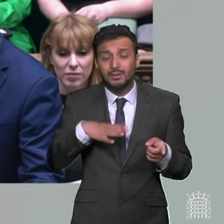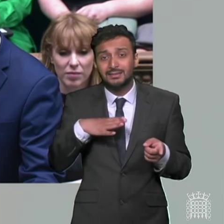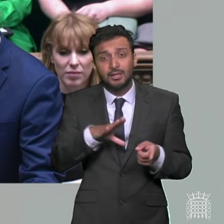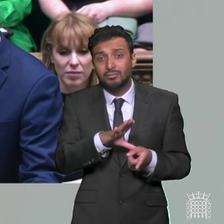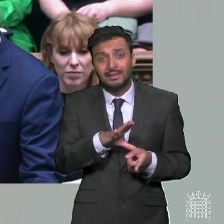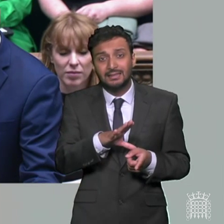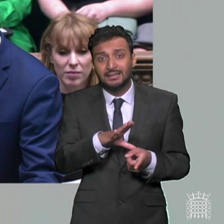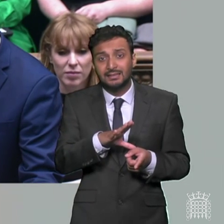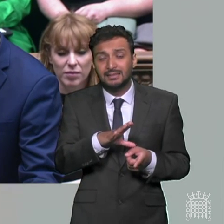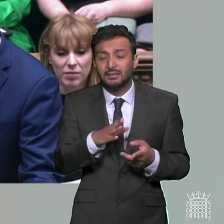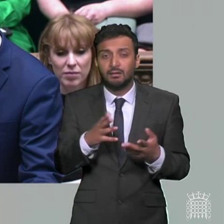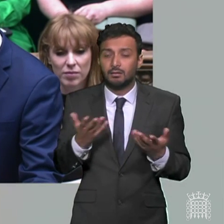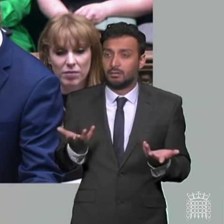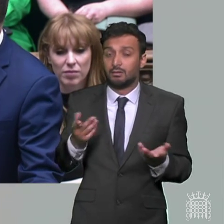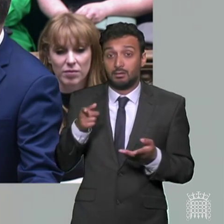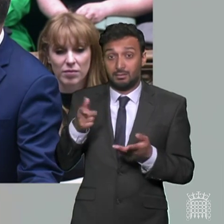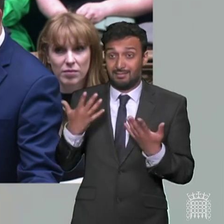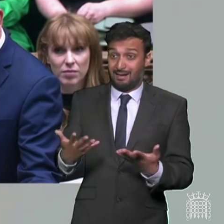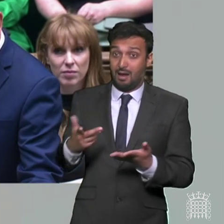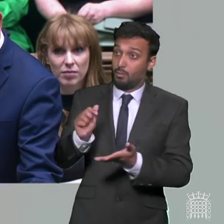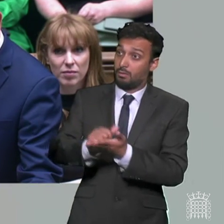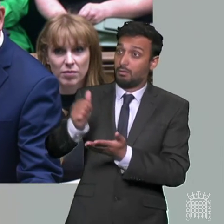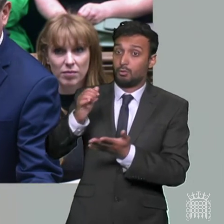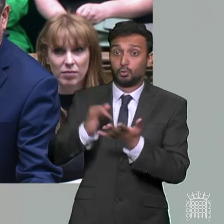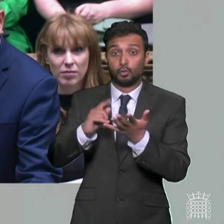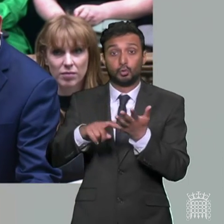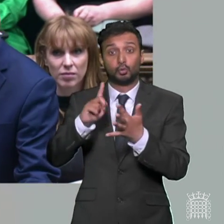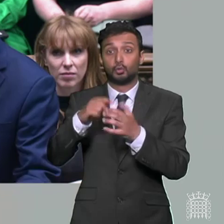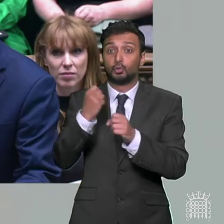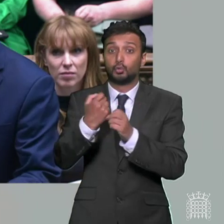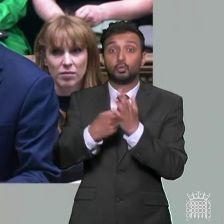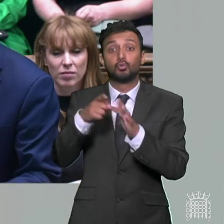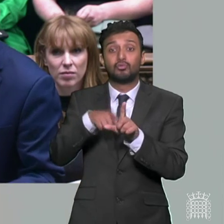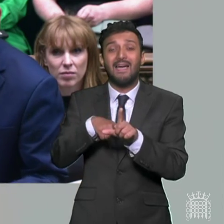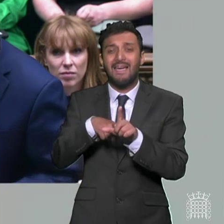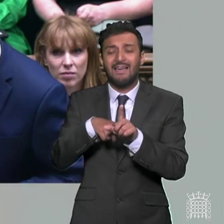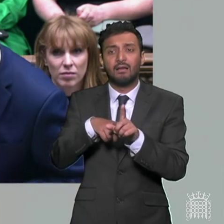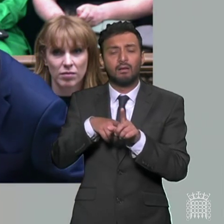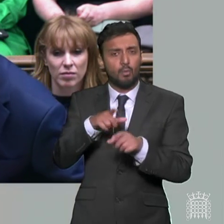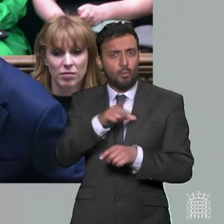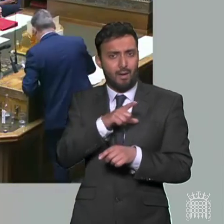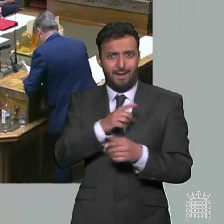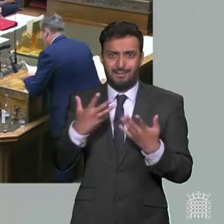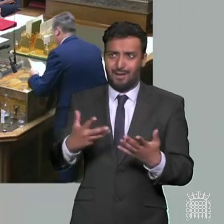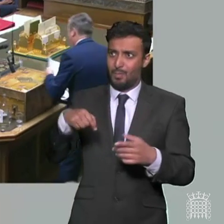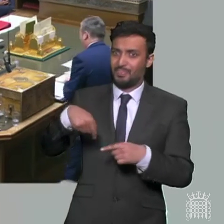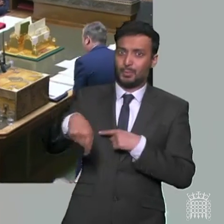What is it about the Sue Gray report that first attracted him to a U-turn this week?